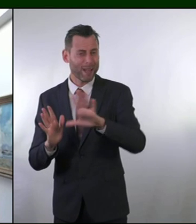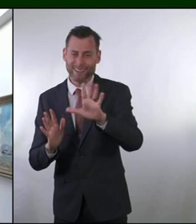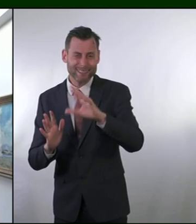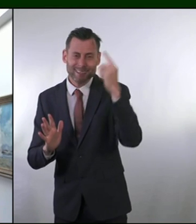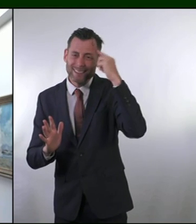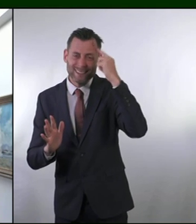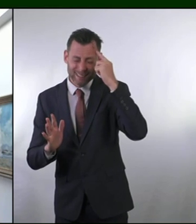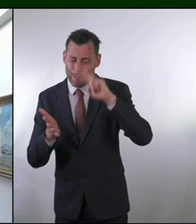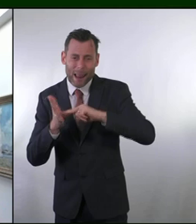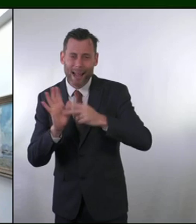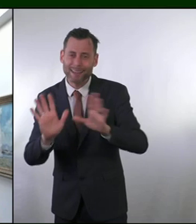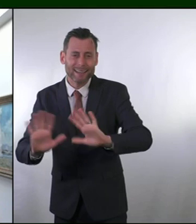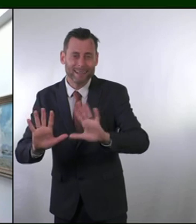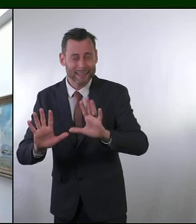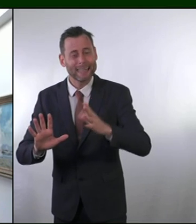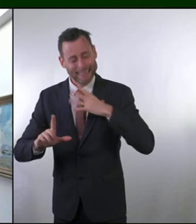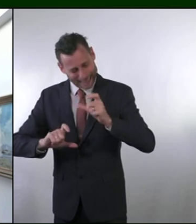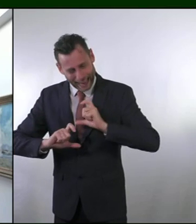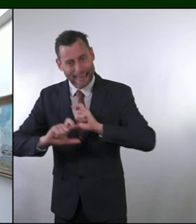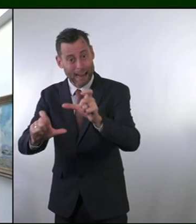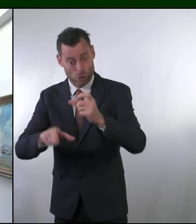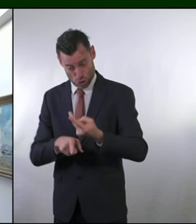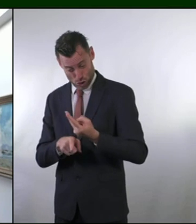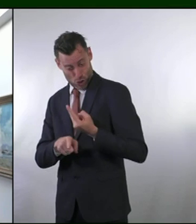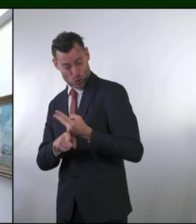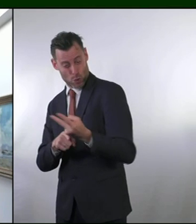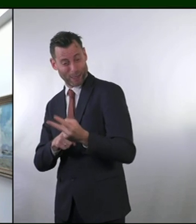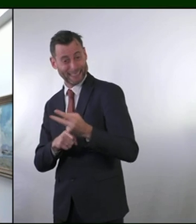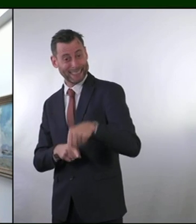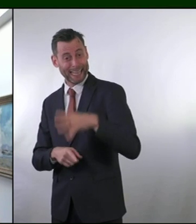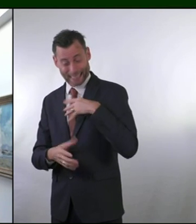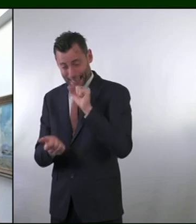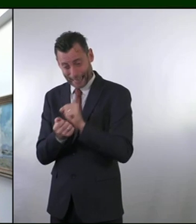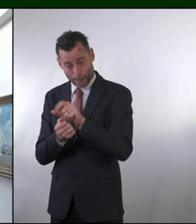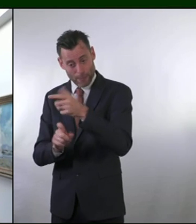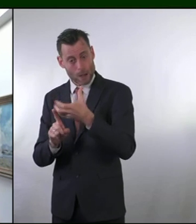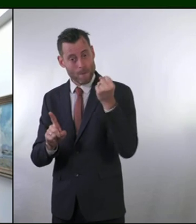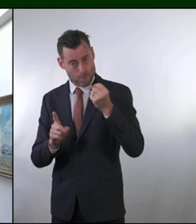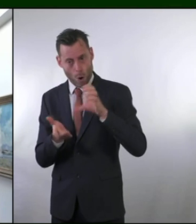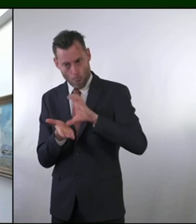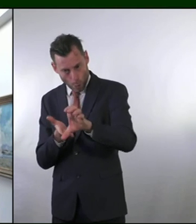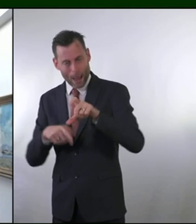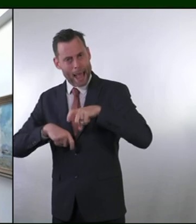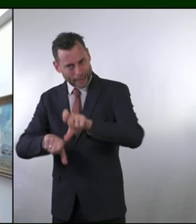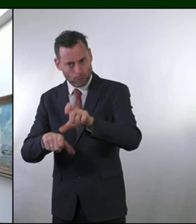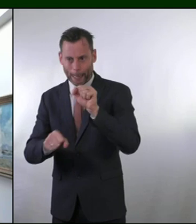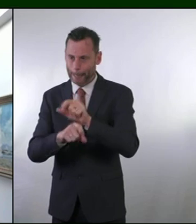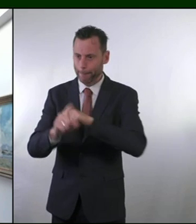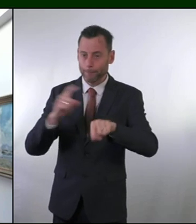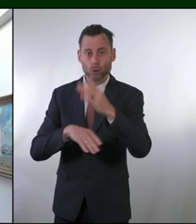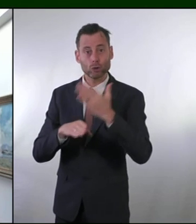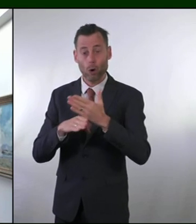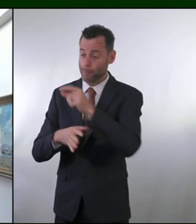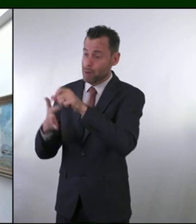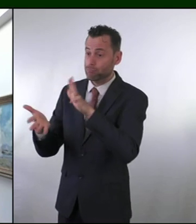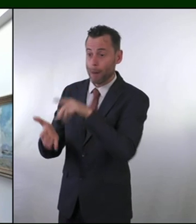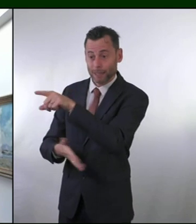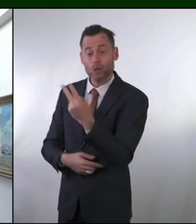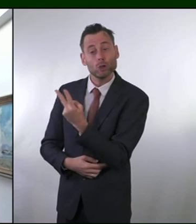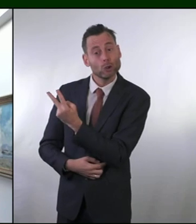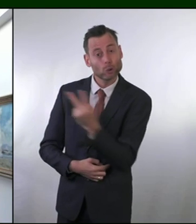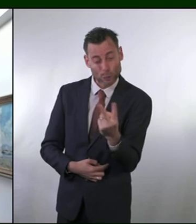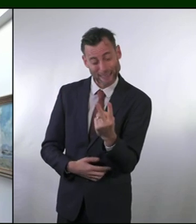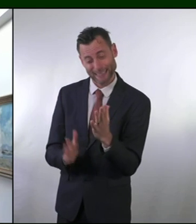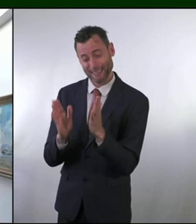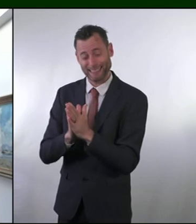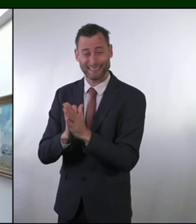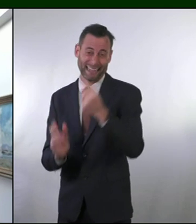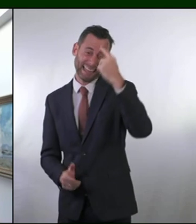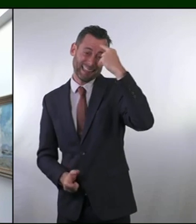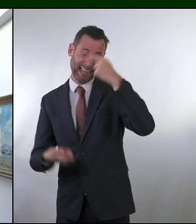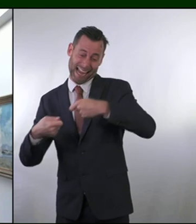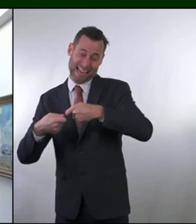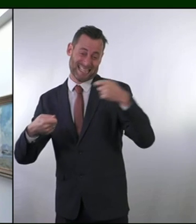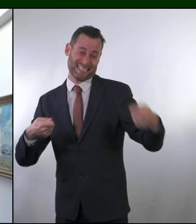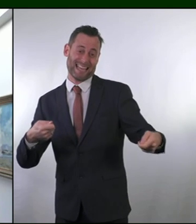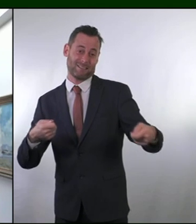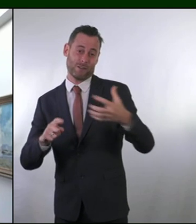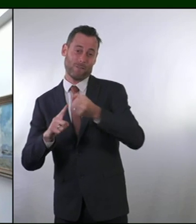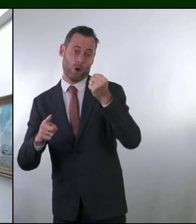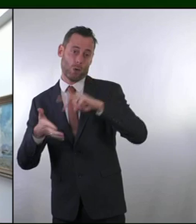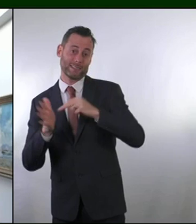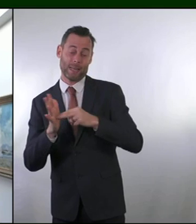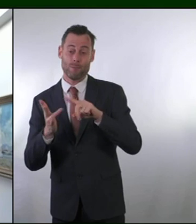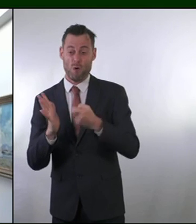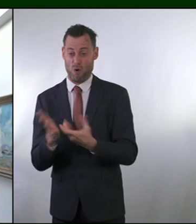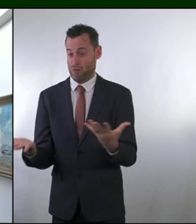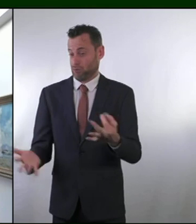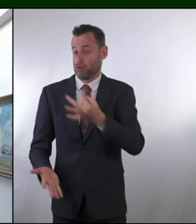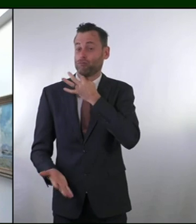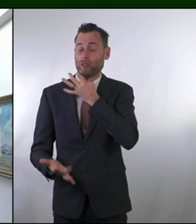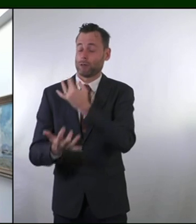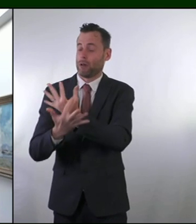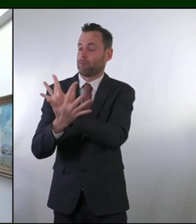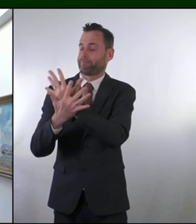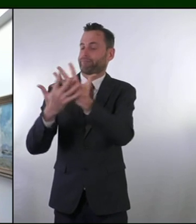There are just two weeks left to save people’s jobs and livelihoods, so in the next fortnight the Prime Minister has two options: extend the full furlough scheme, or inflict a tsunami of unemployment on our people this winter.